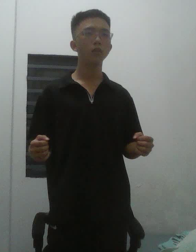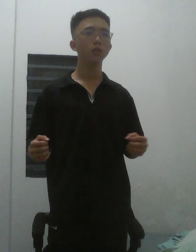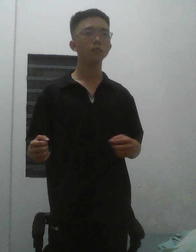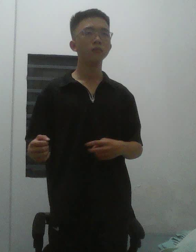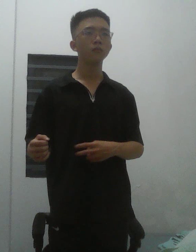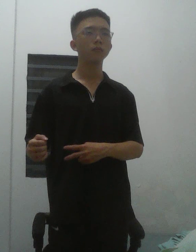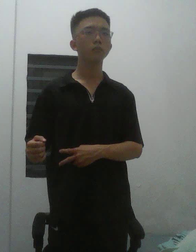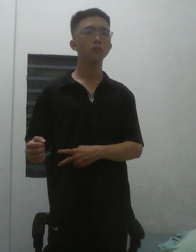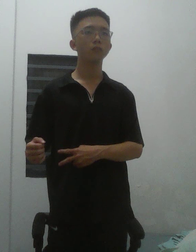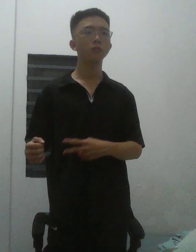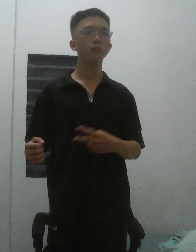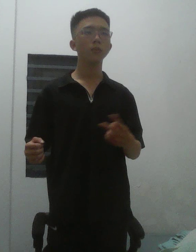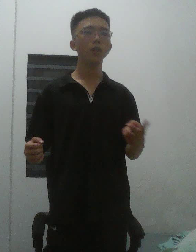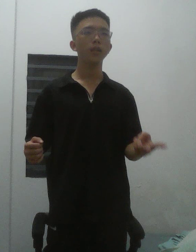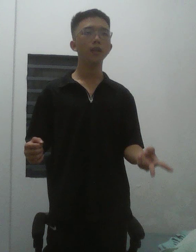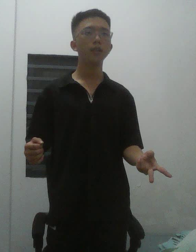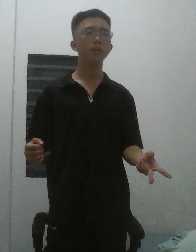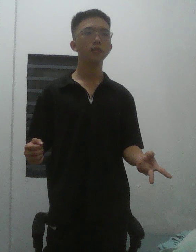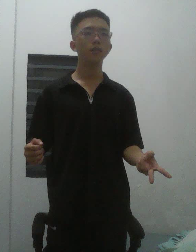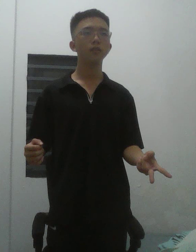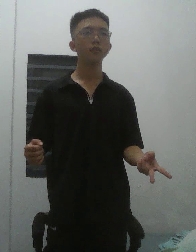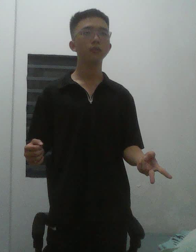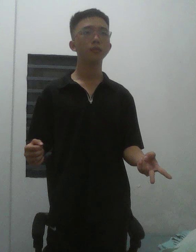it